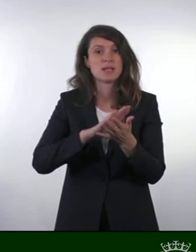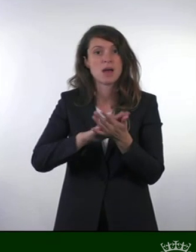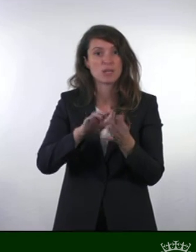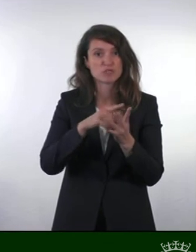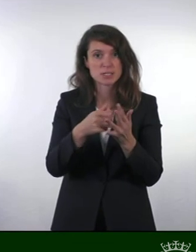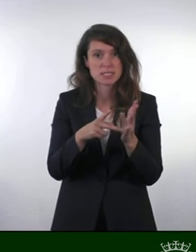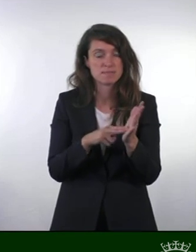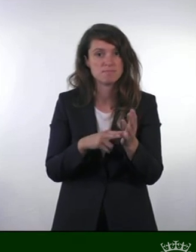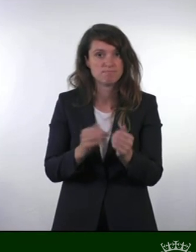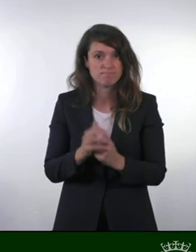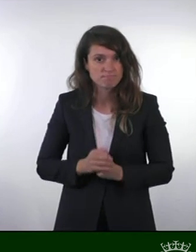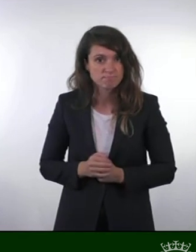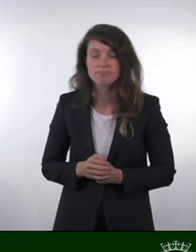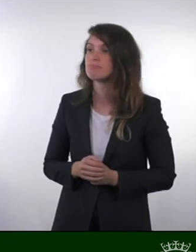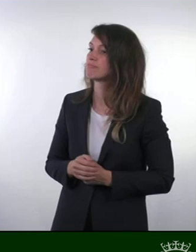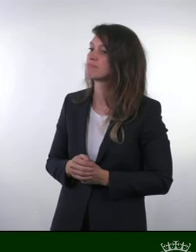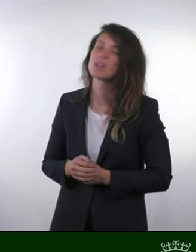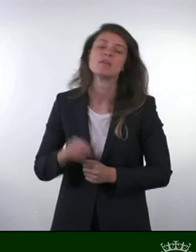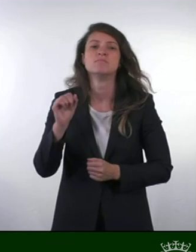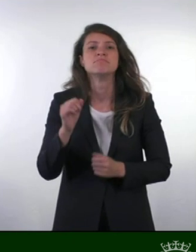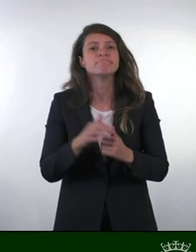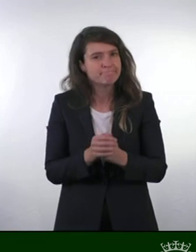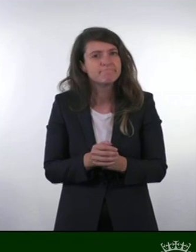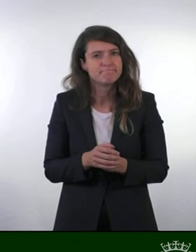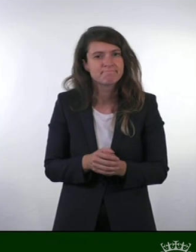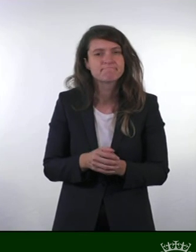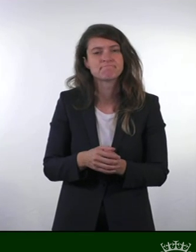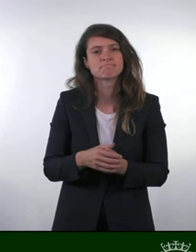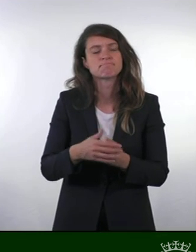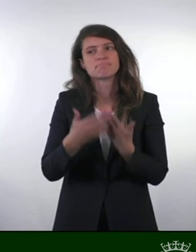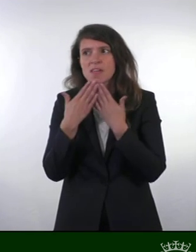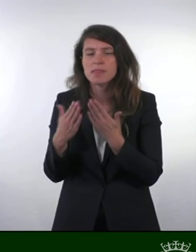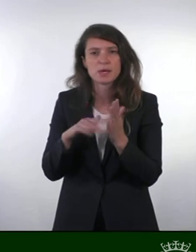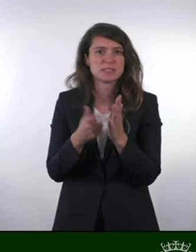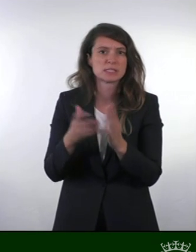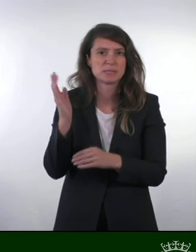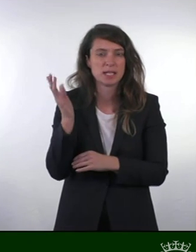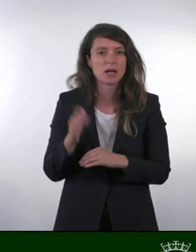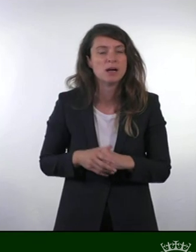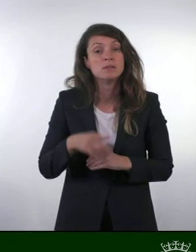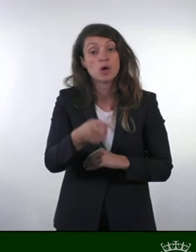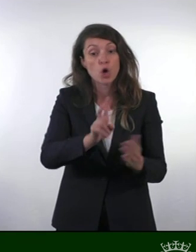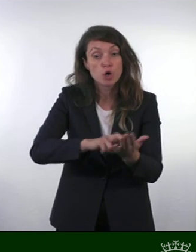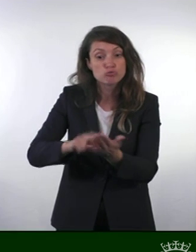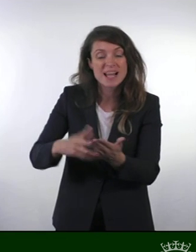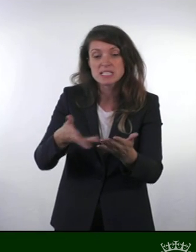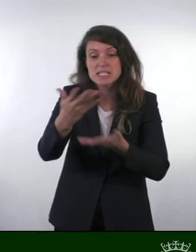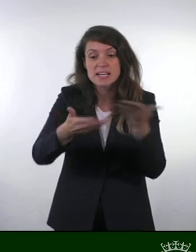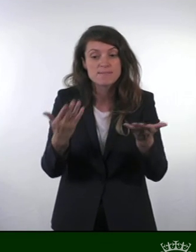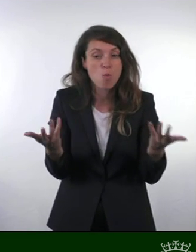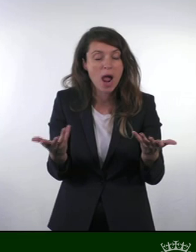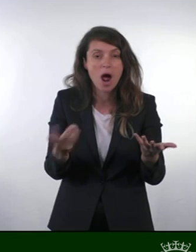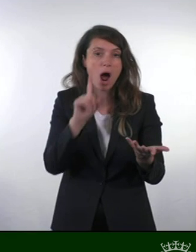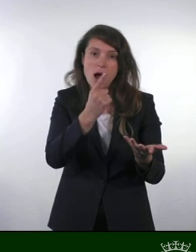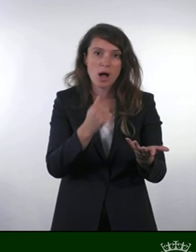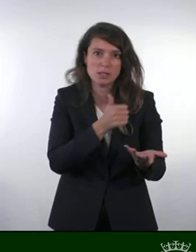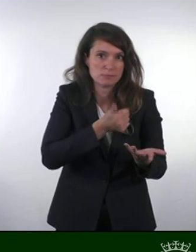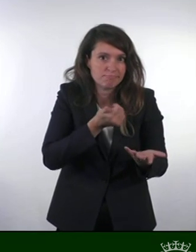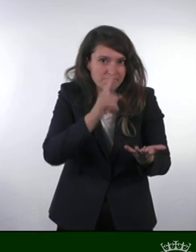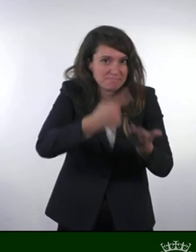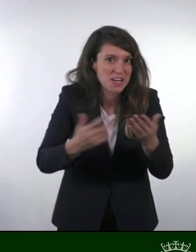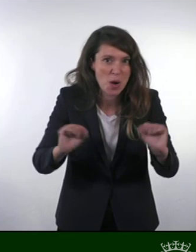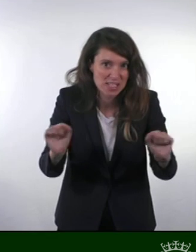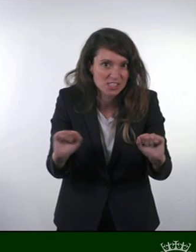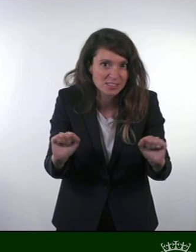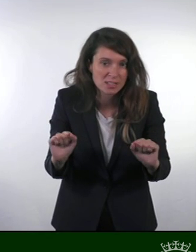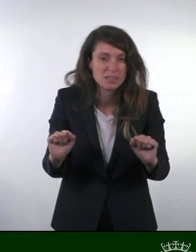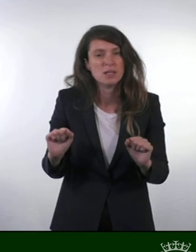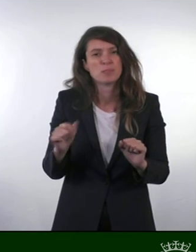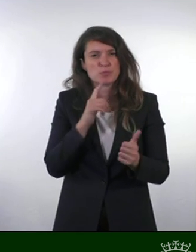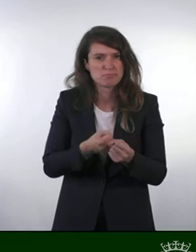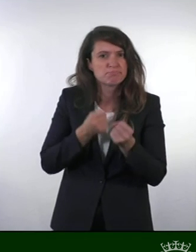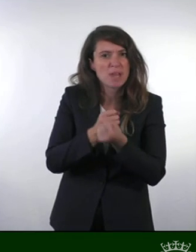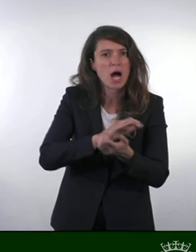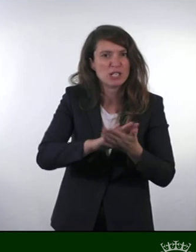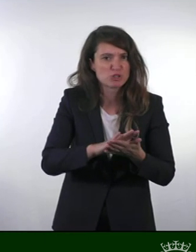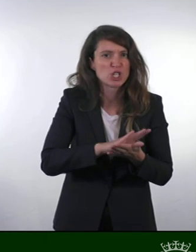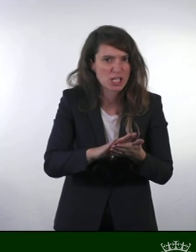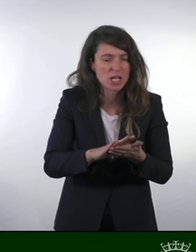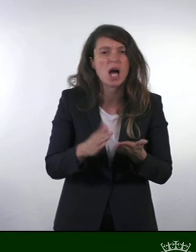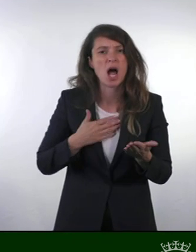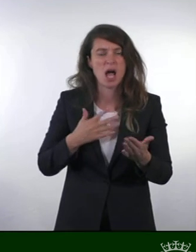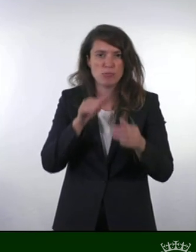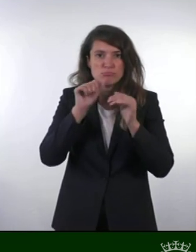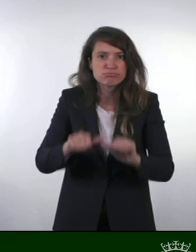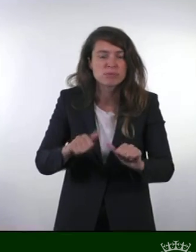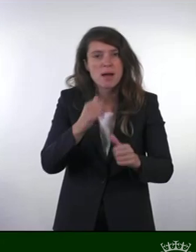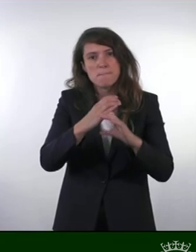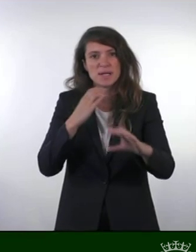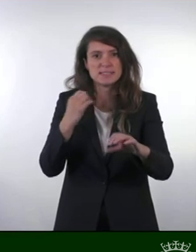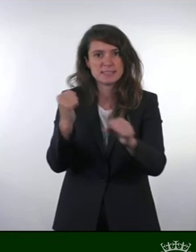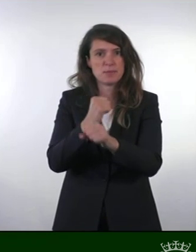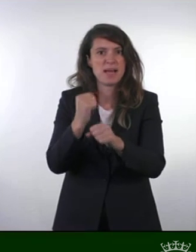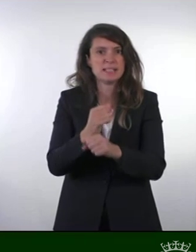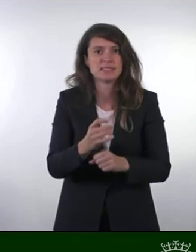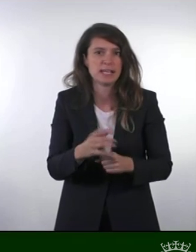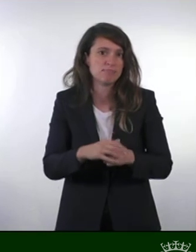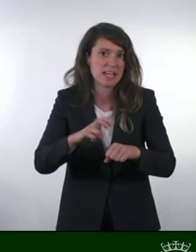We will certainly invest massively in hydrogen. I cannot make any particular undertakings now about where those contracts will go, but as the honourable Gentleman knows well, I am a big fan of buses made in Ballymena.